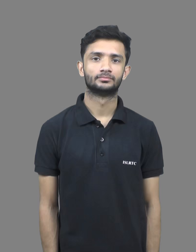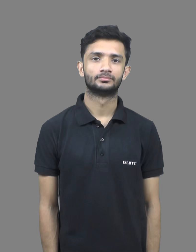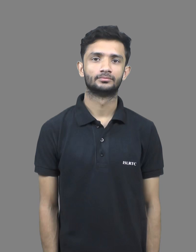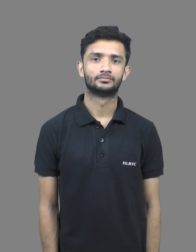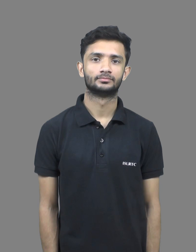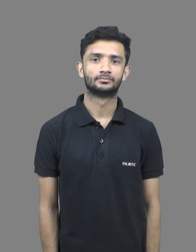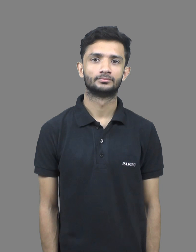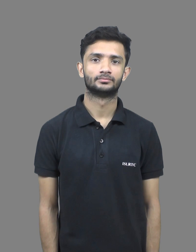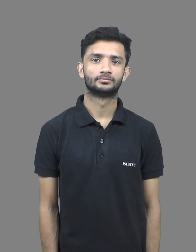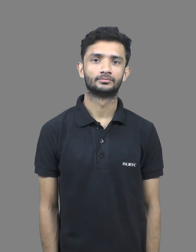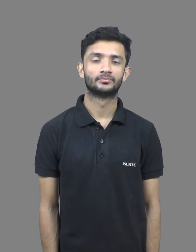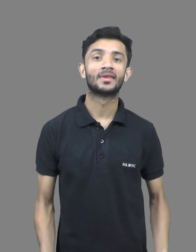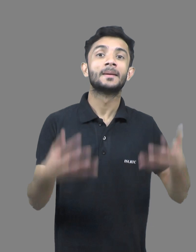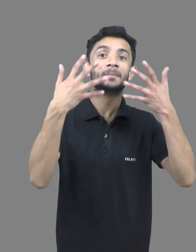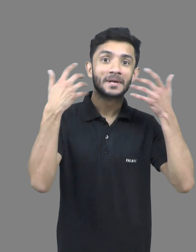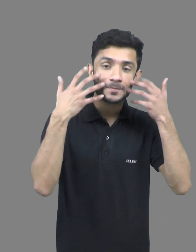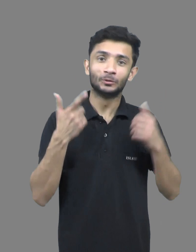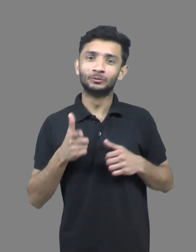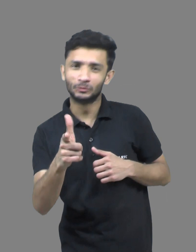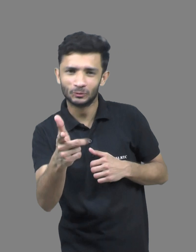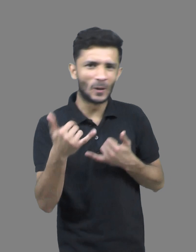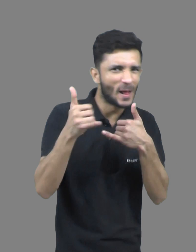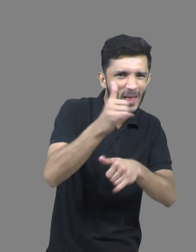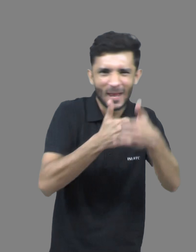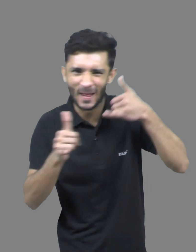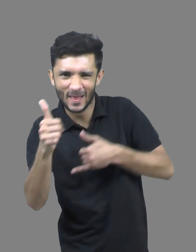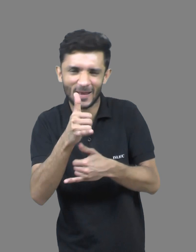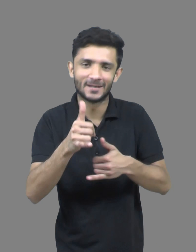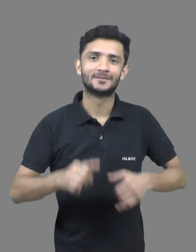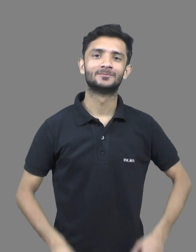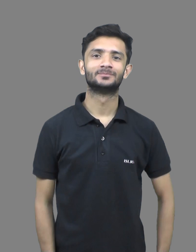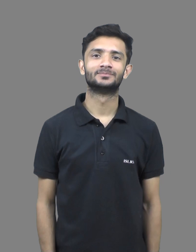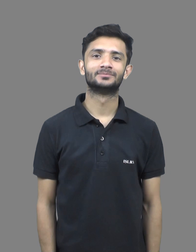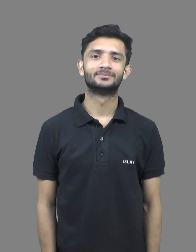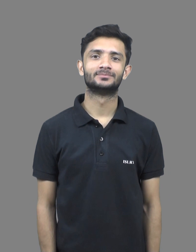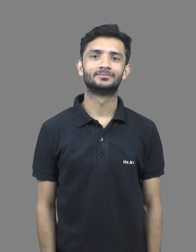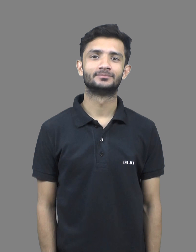Tom and Jerry